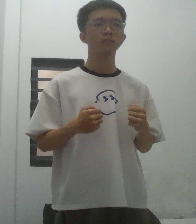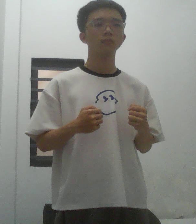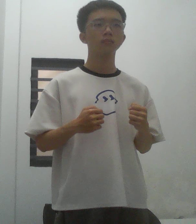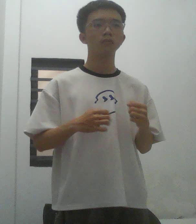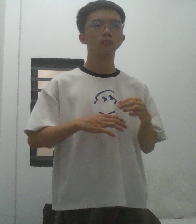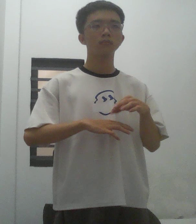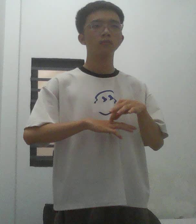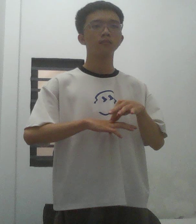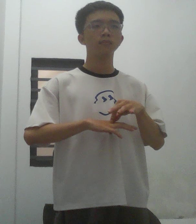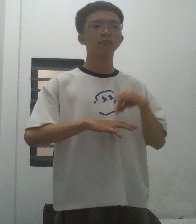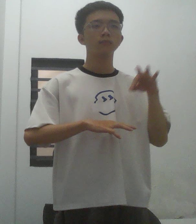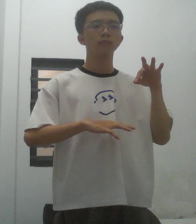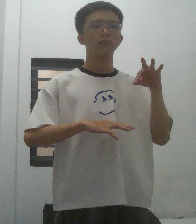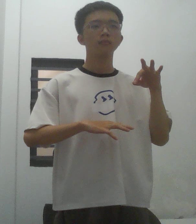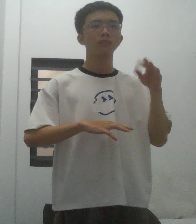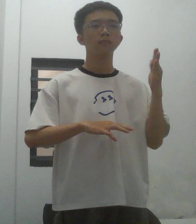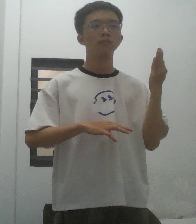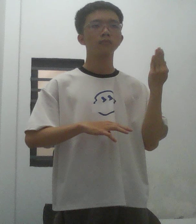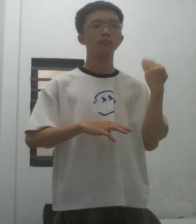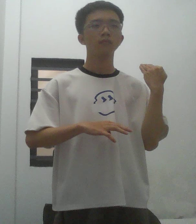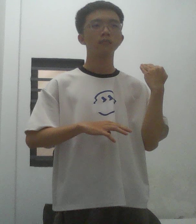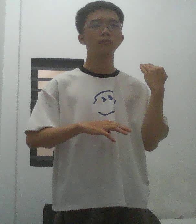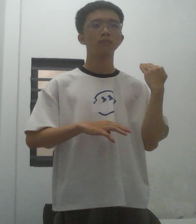tuan truoc